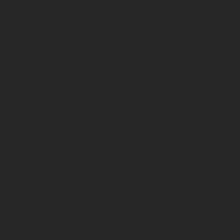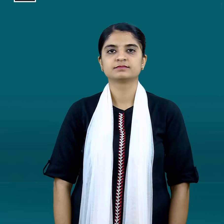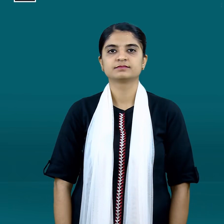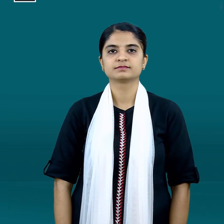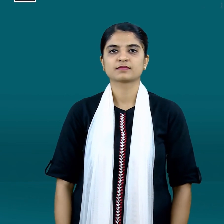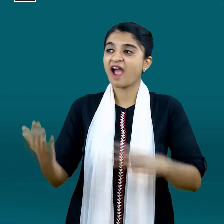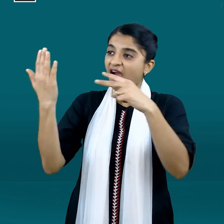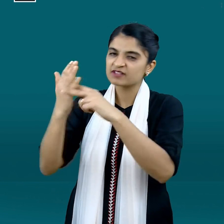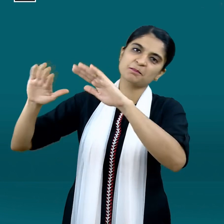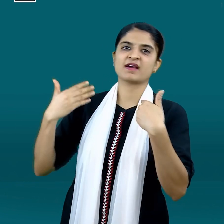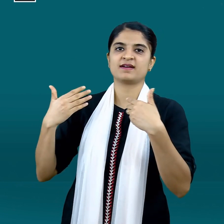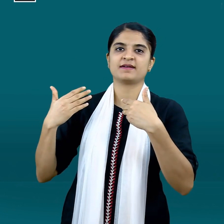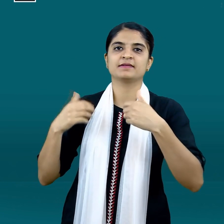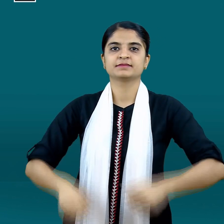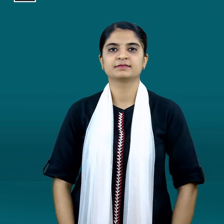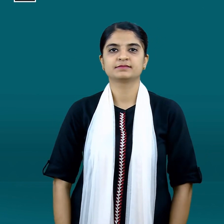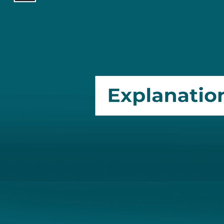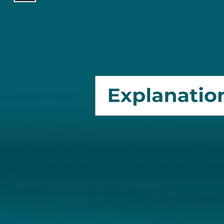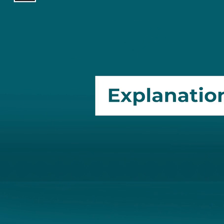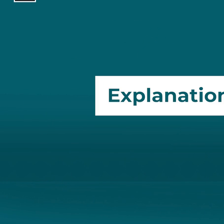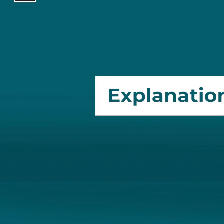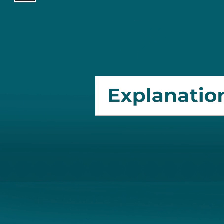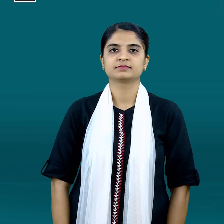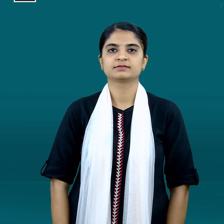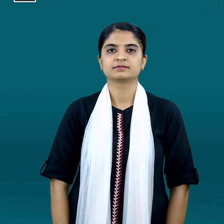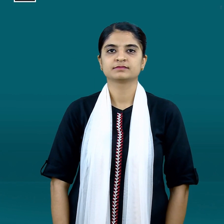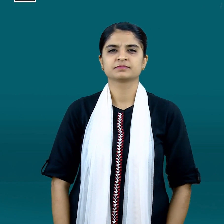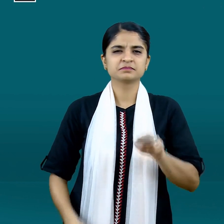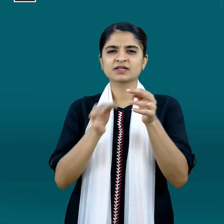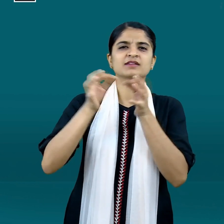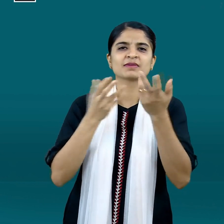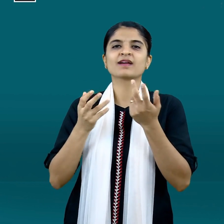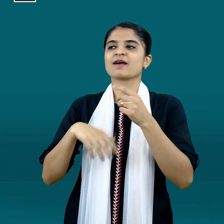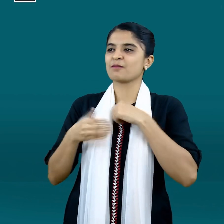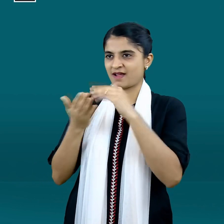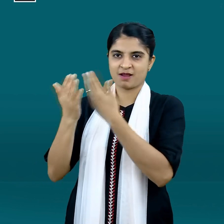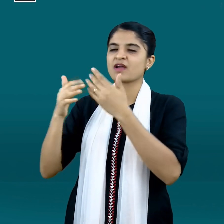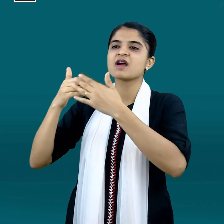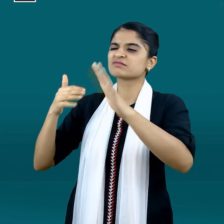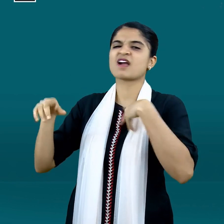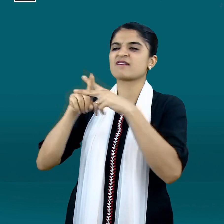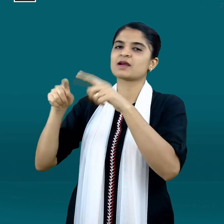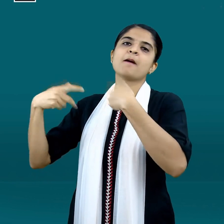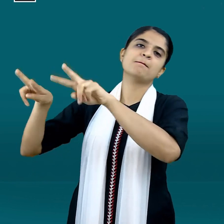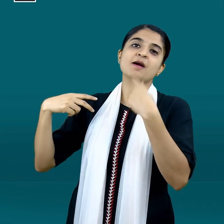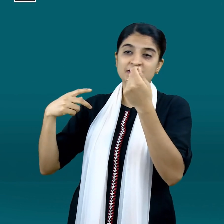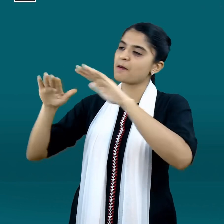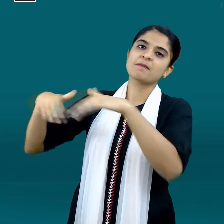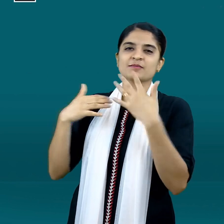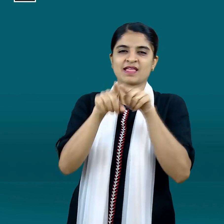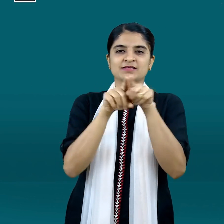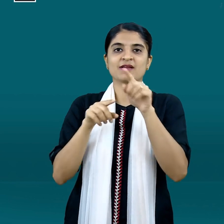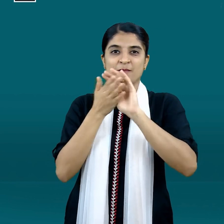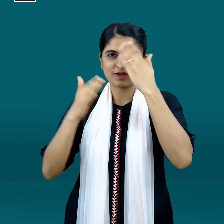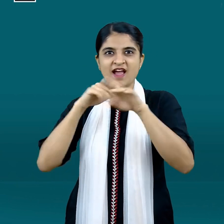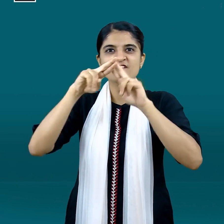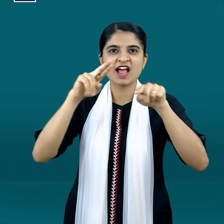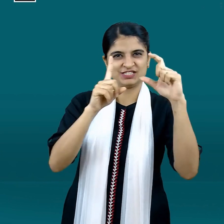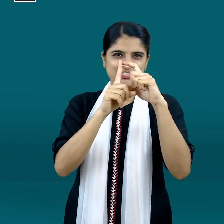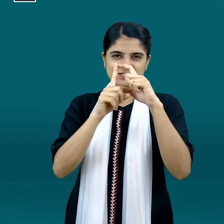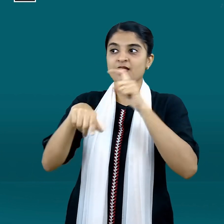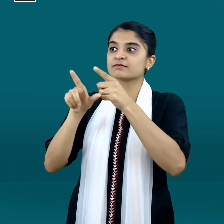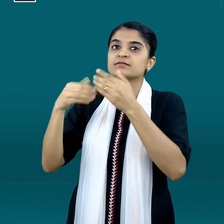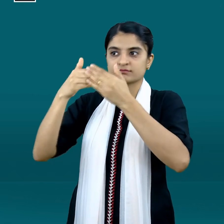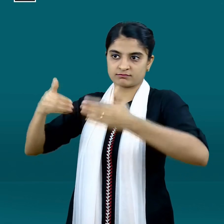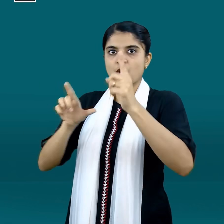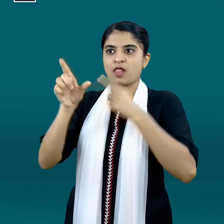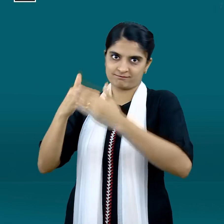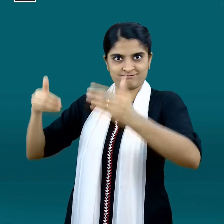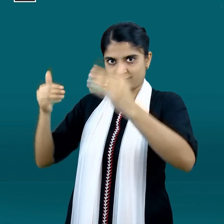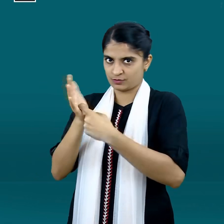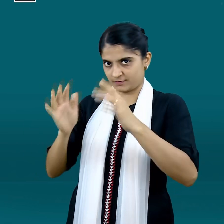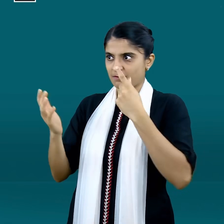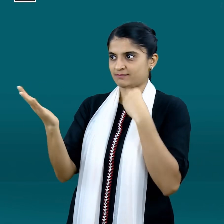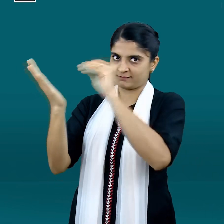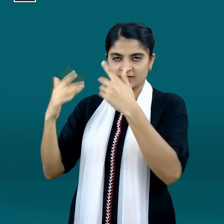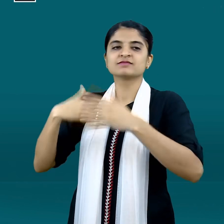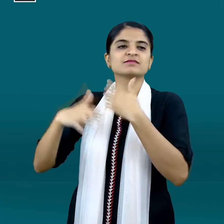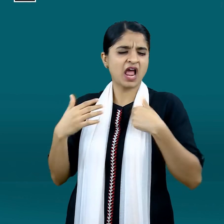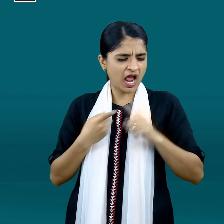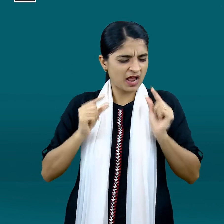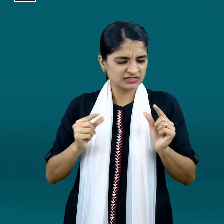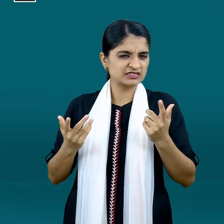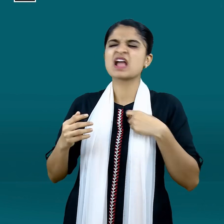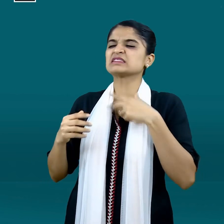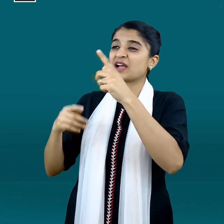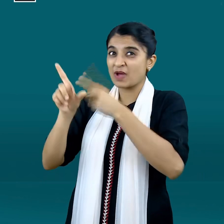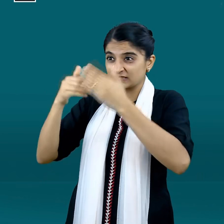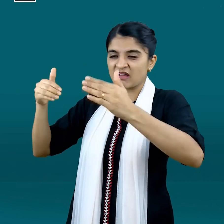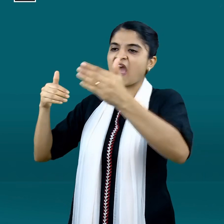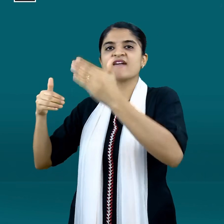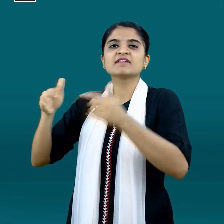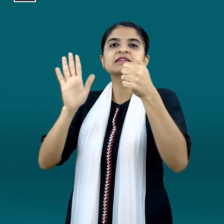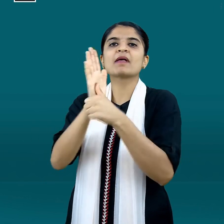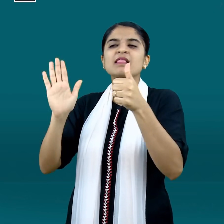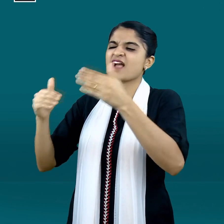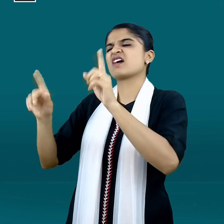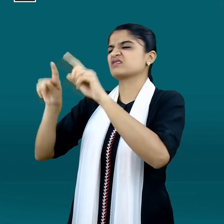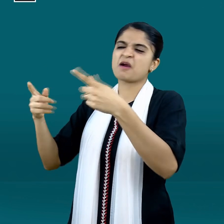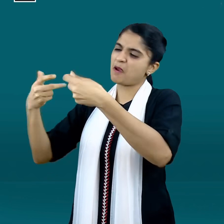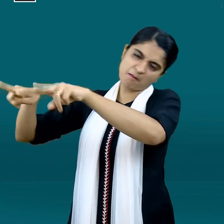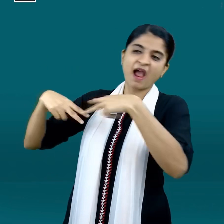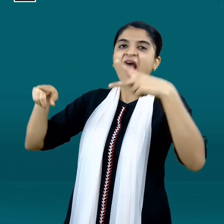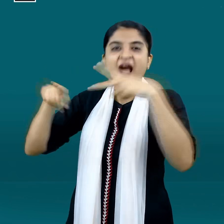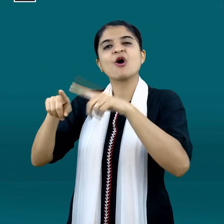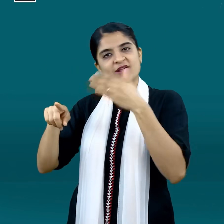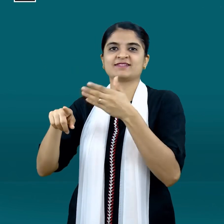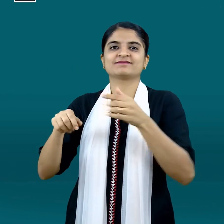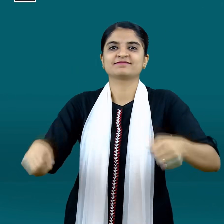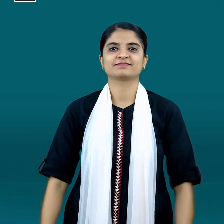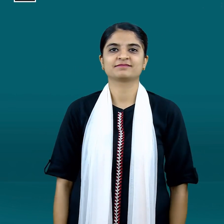Surrender